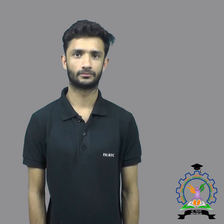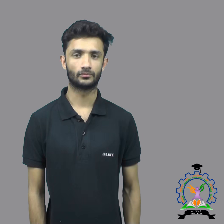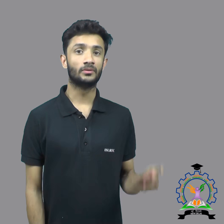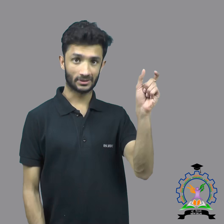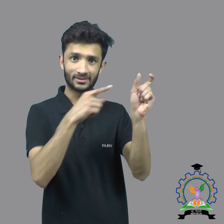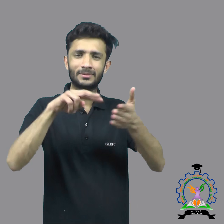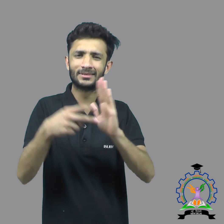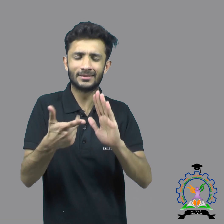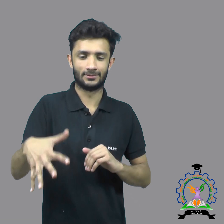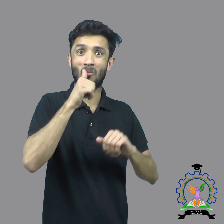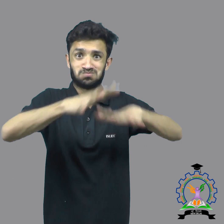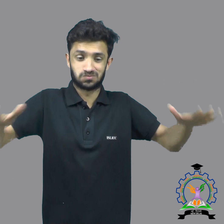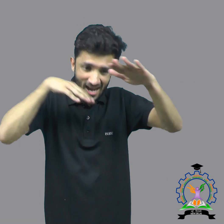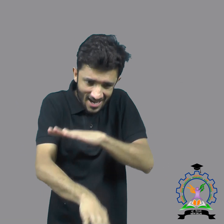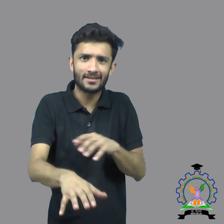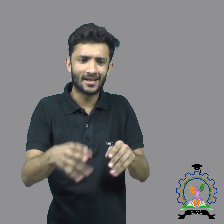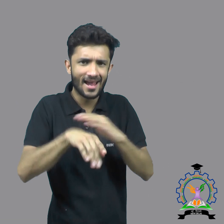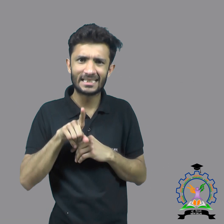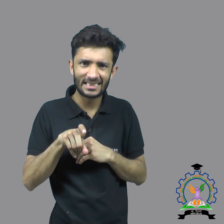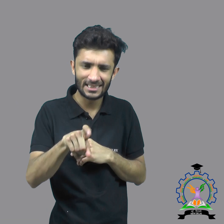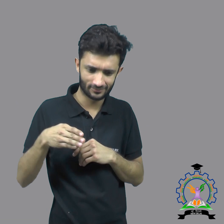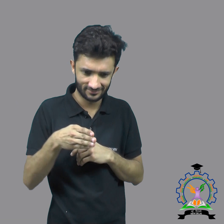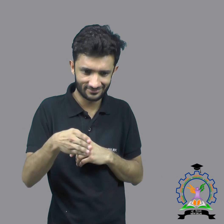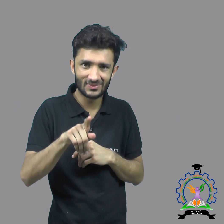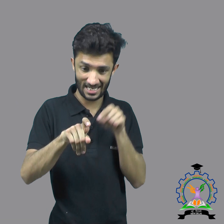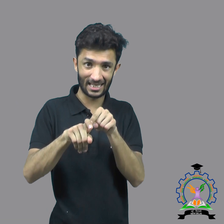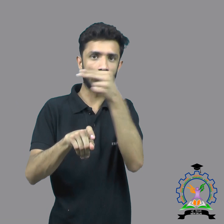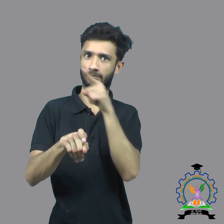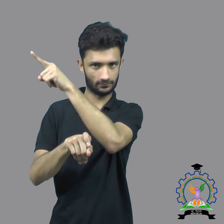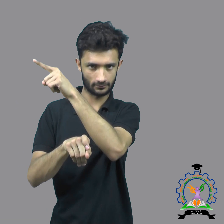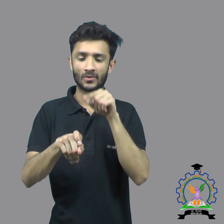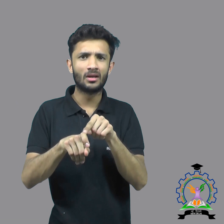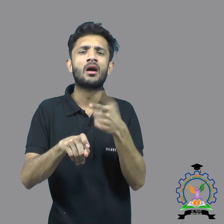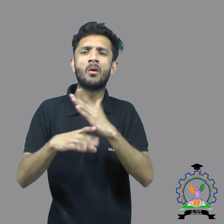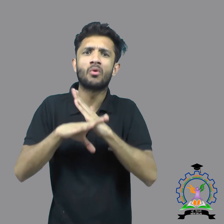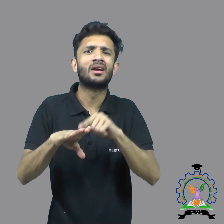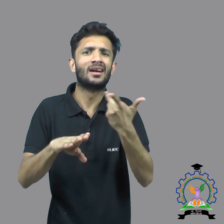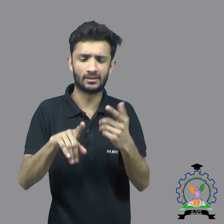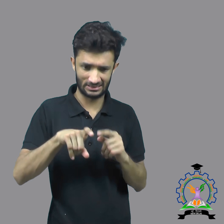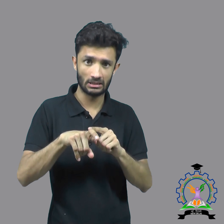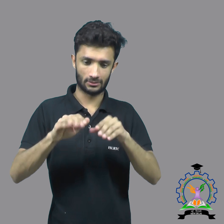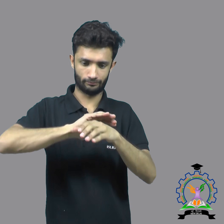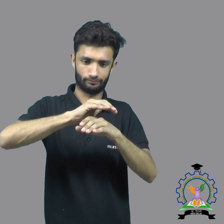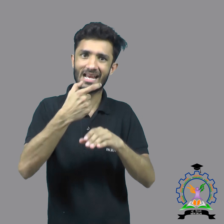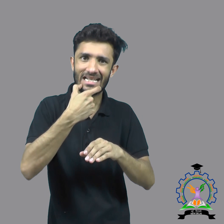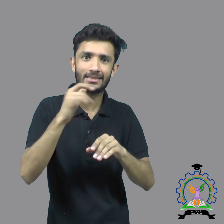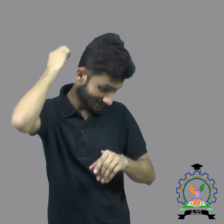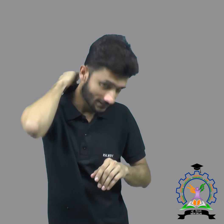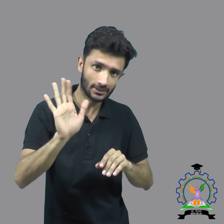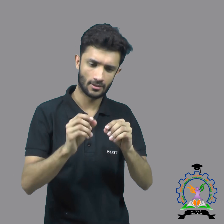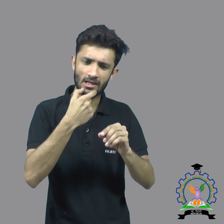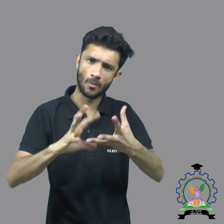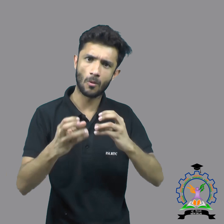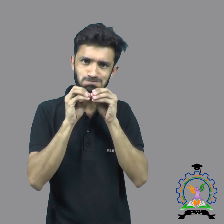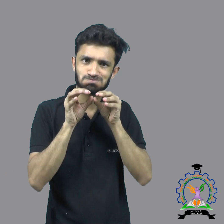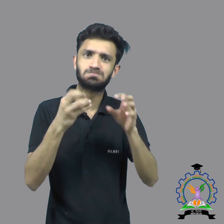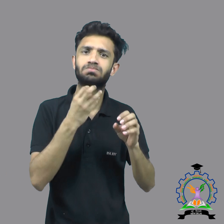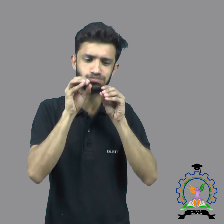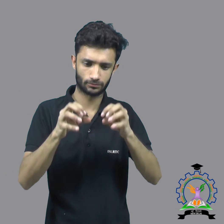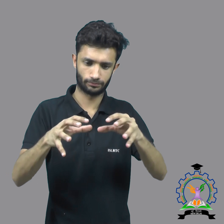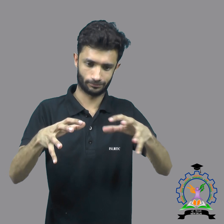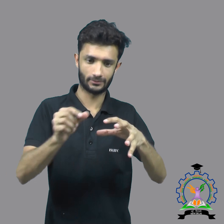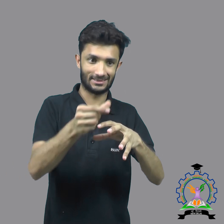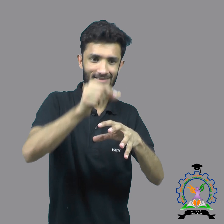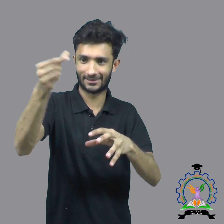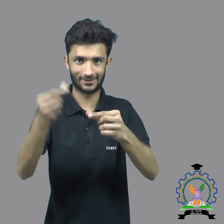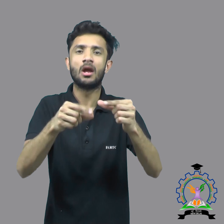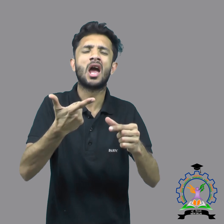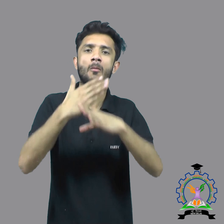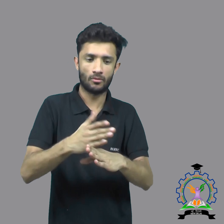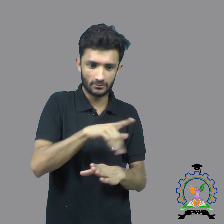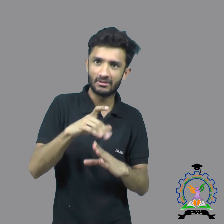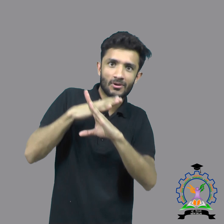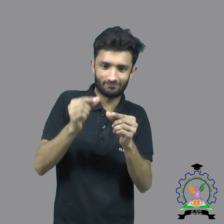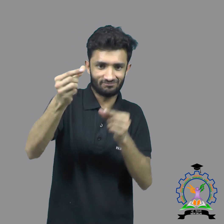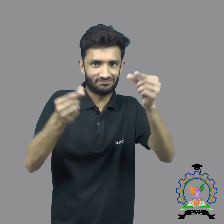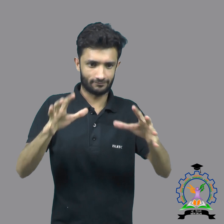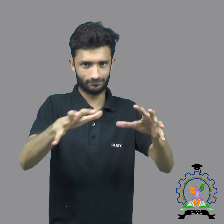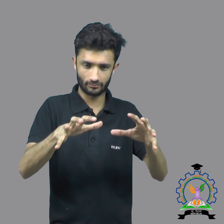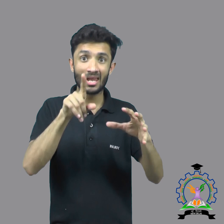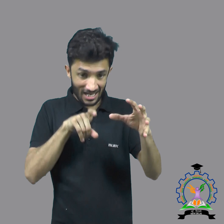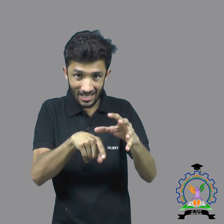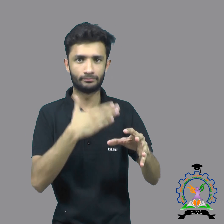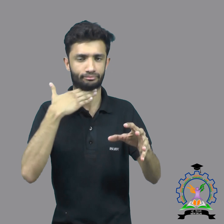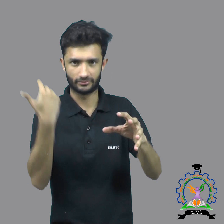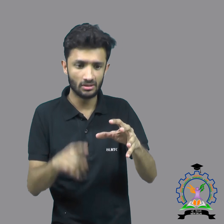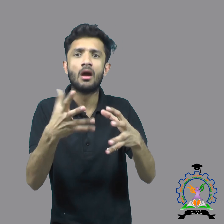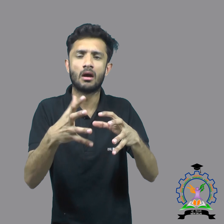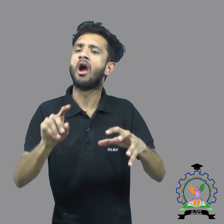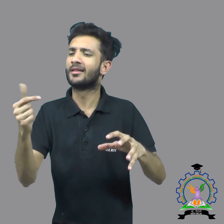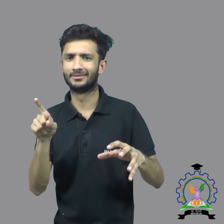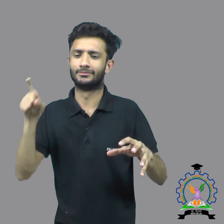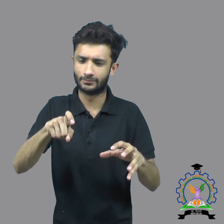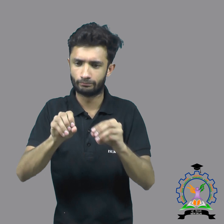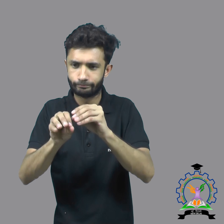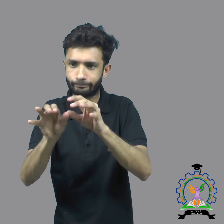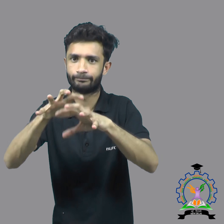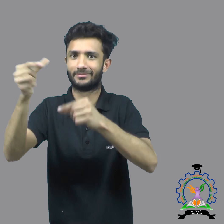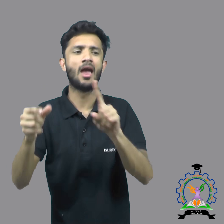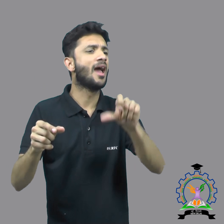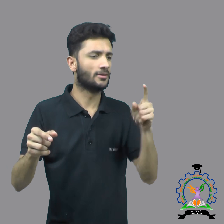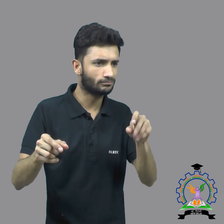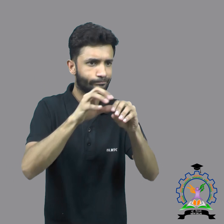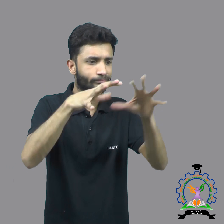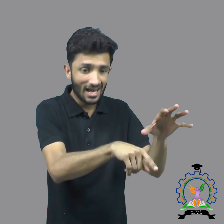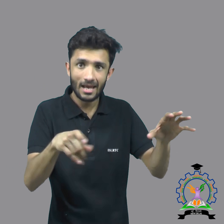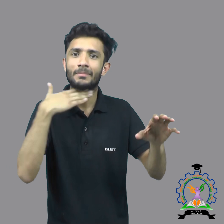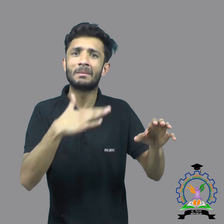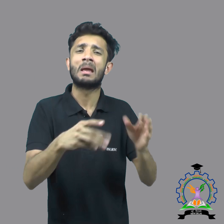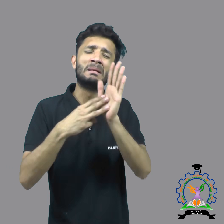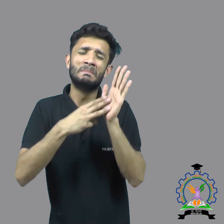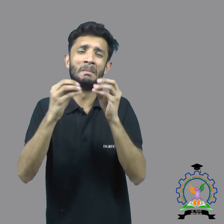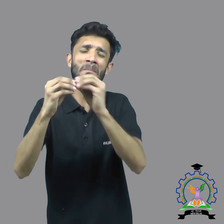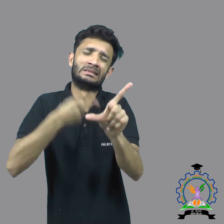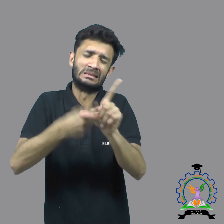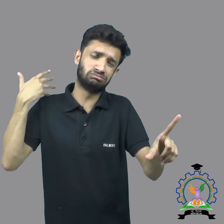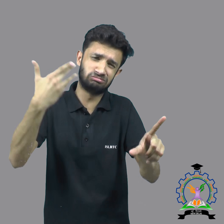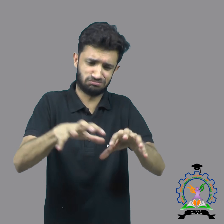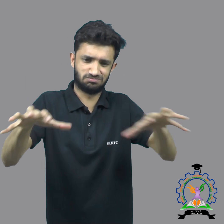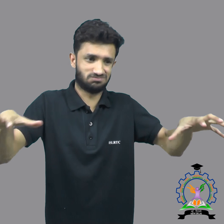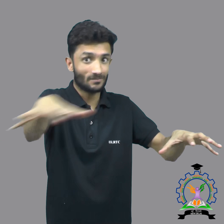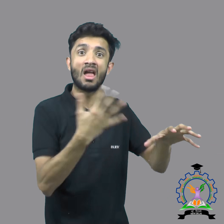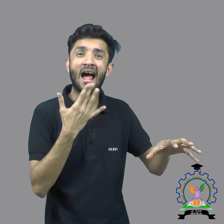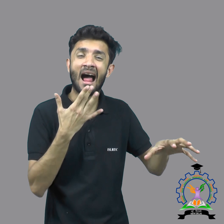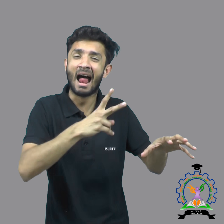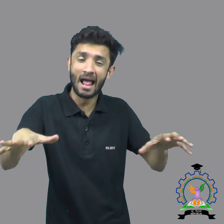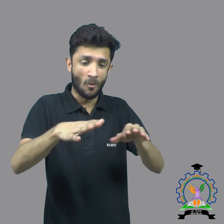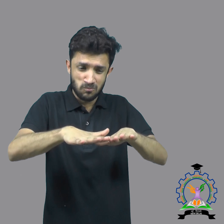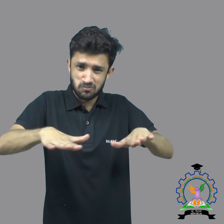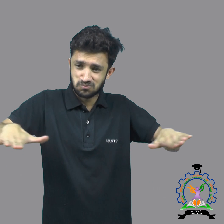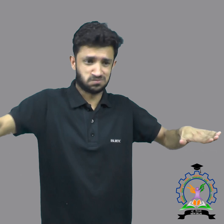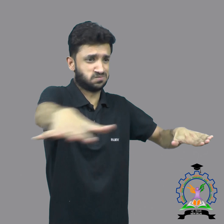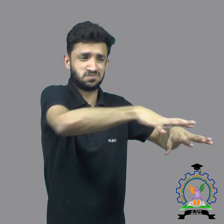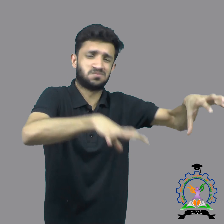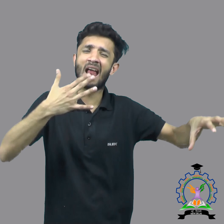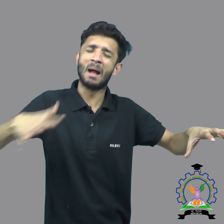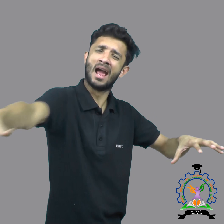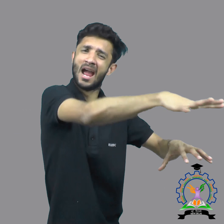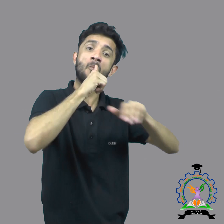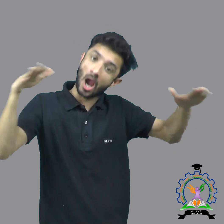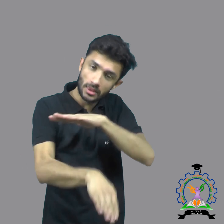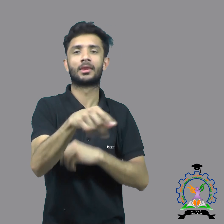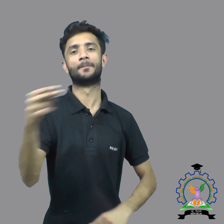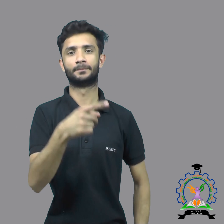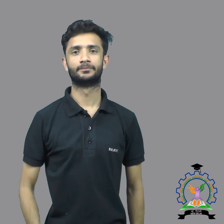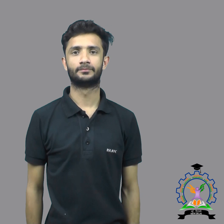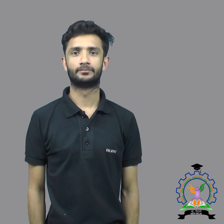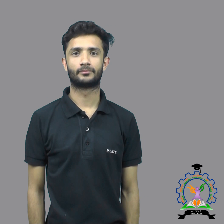Polyps and Corals